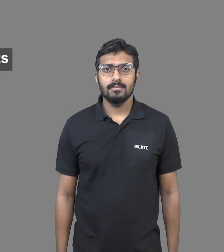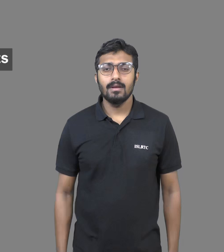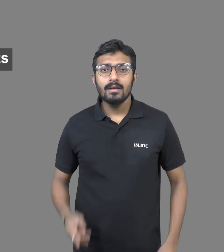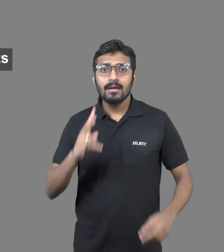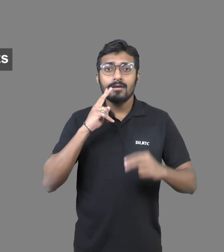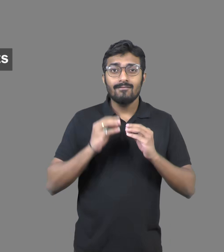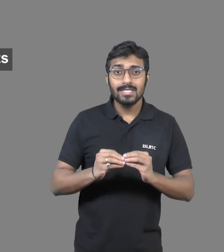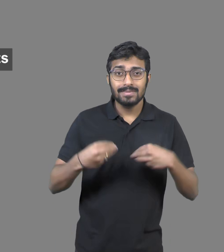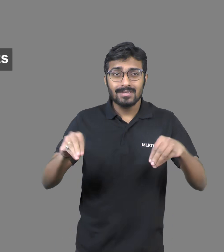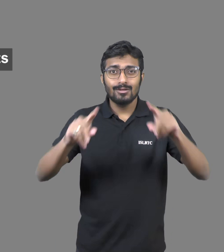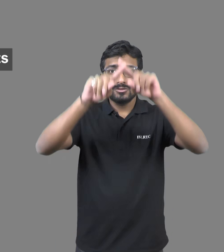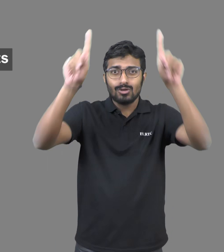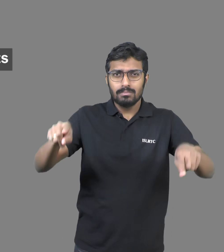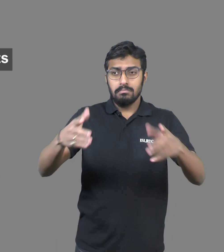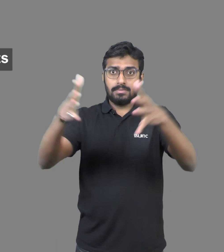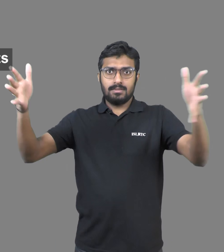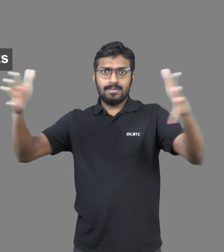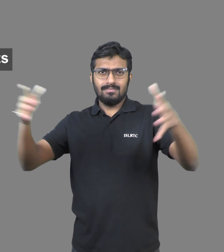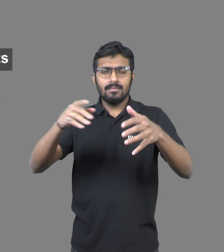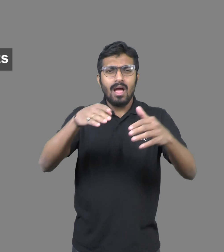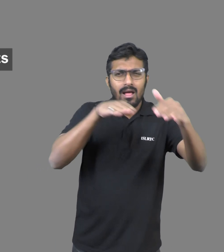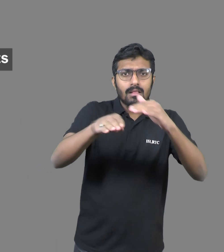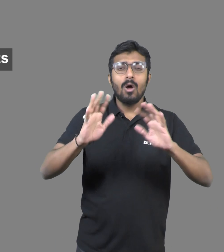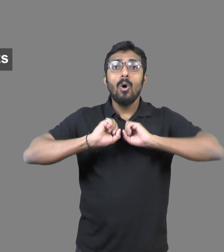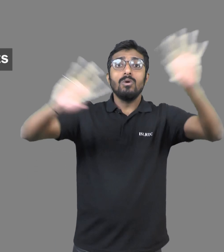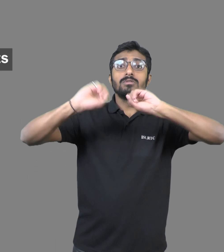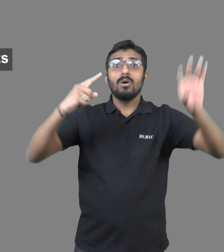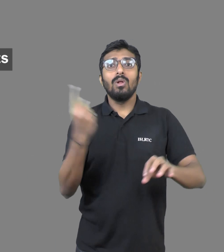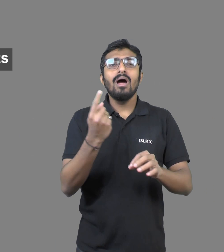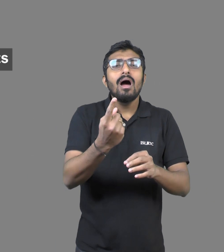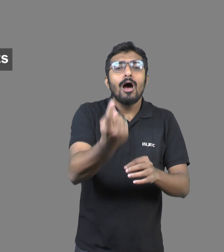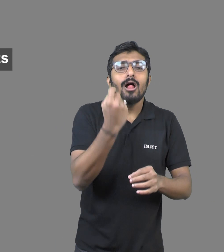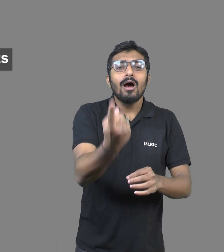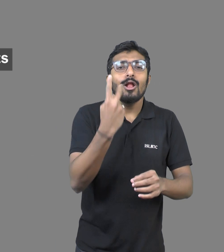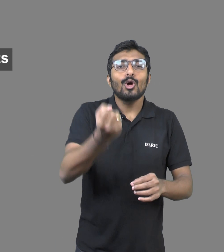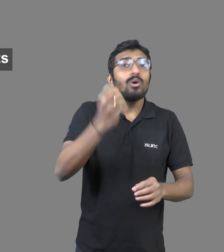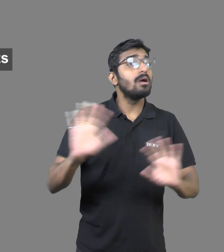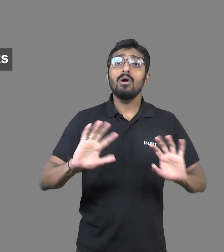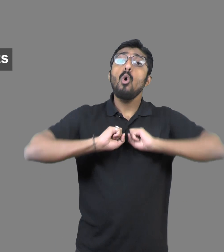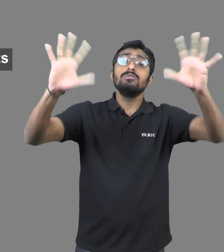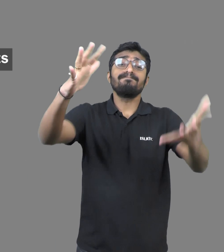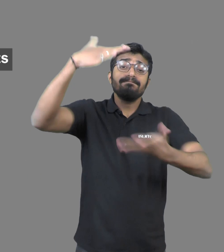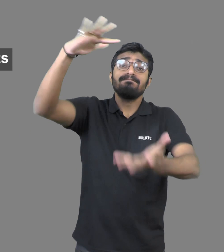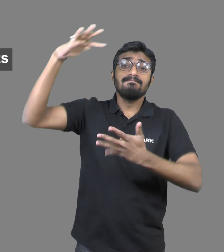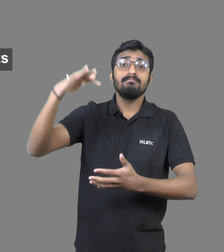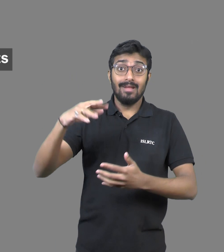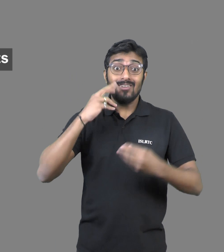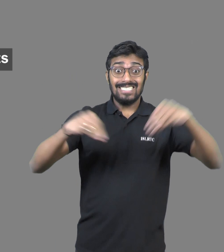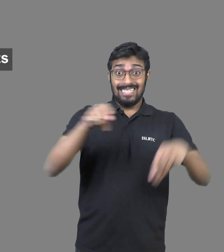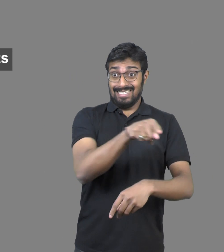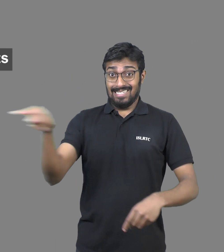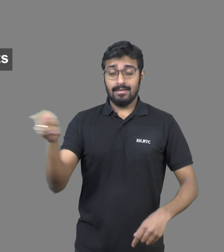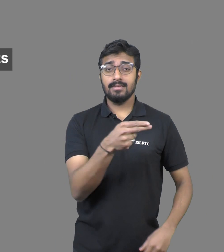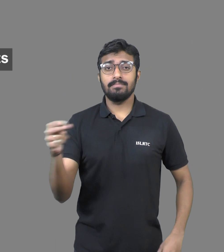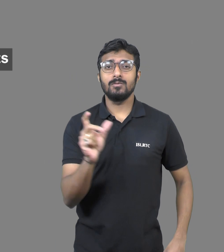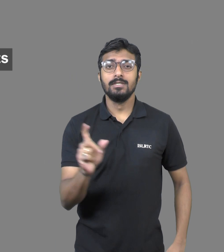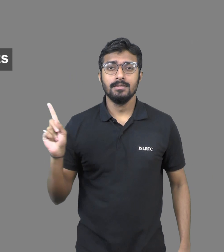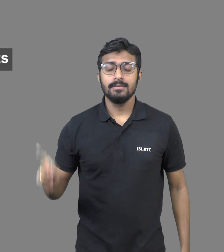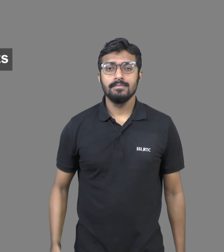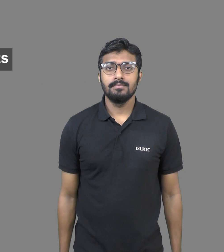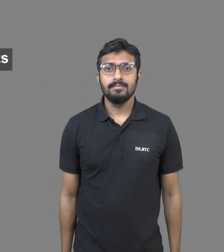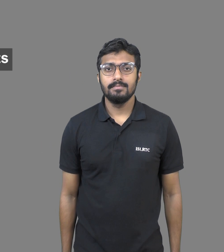Wholesale Merchants